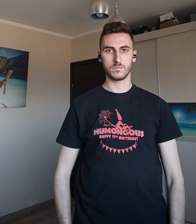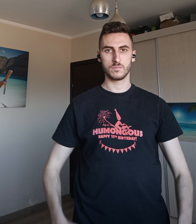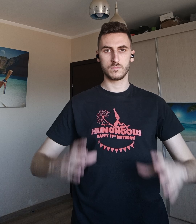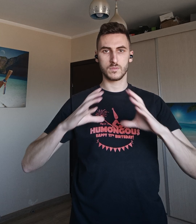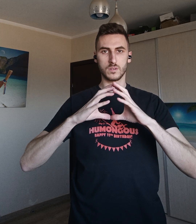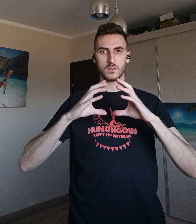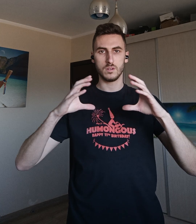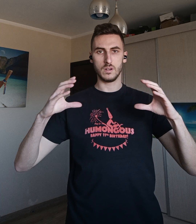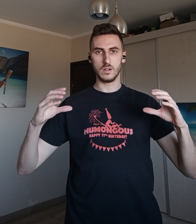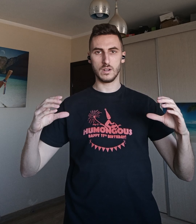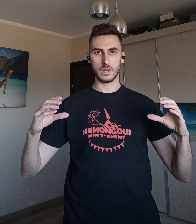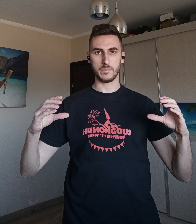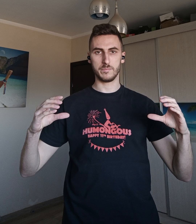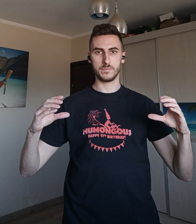לחם